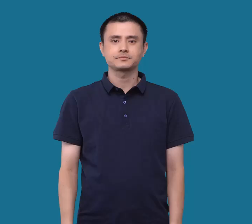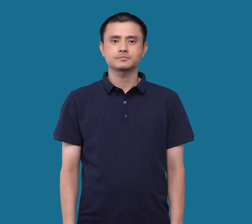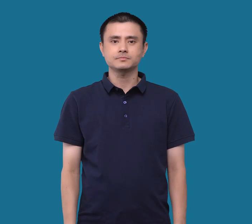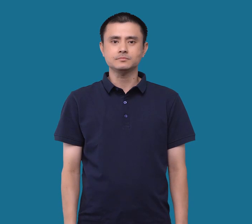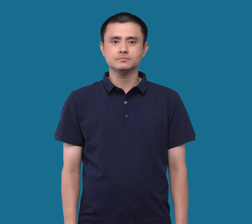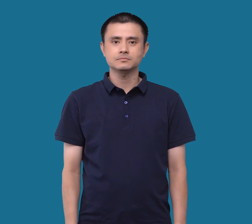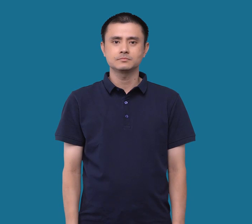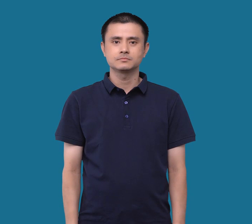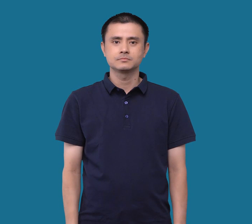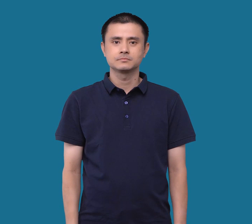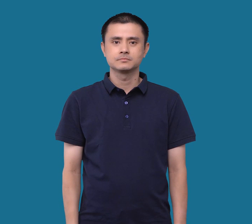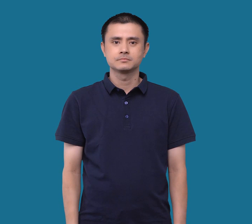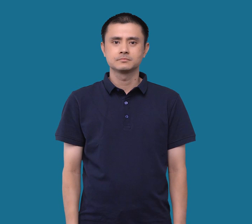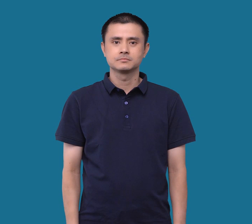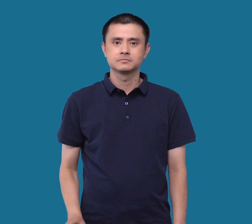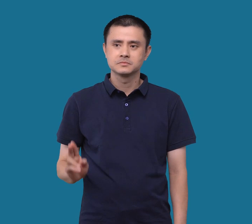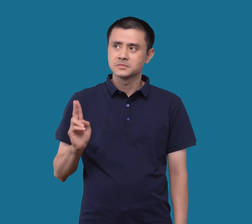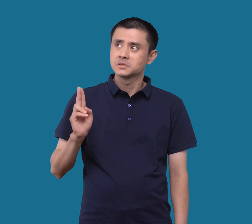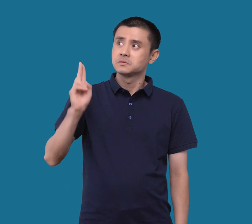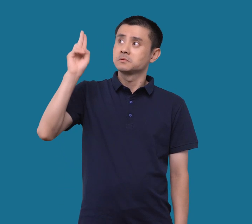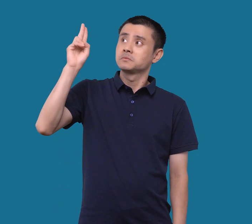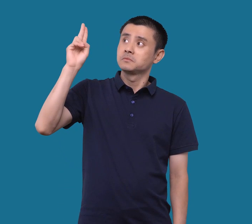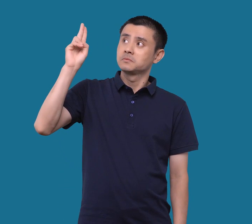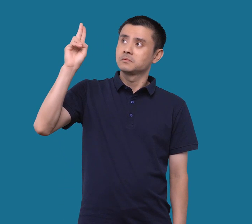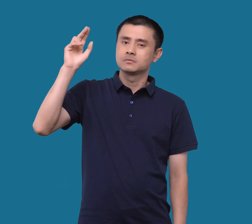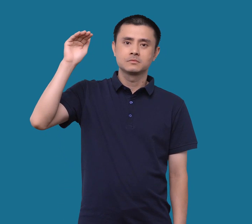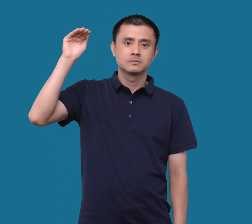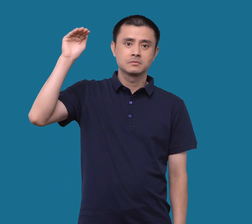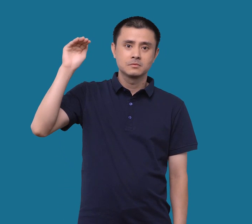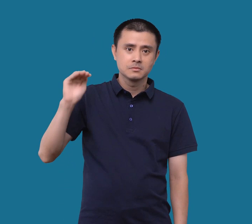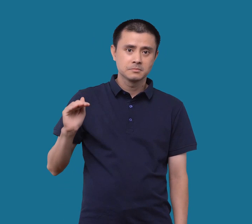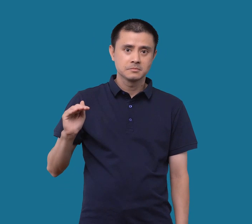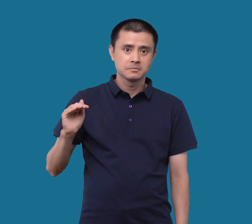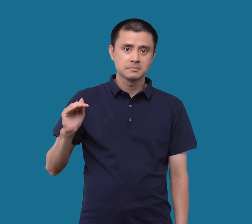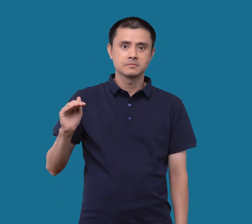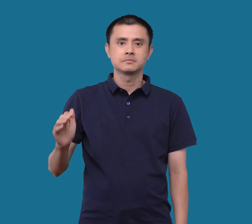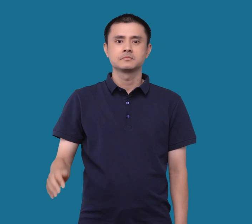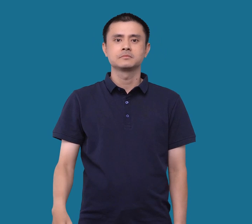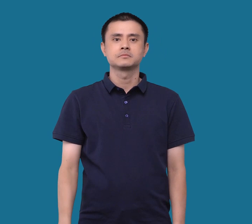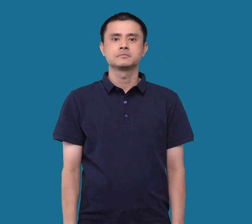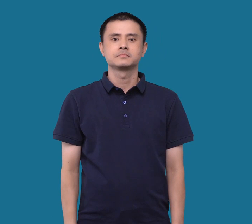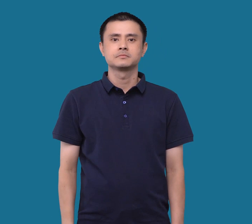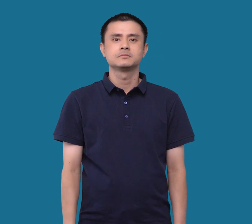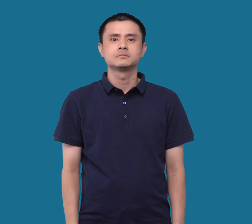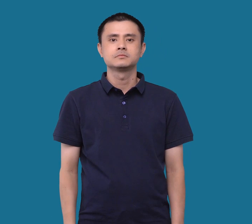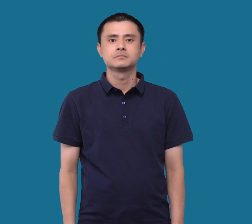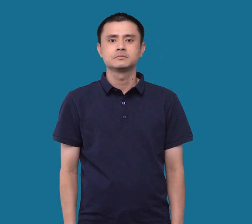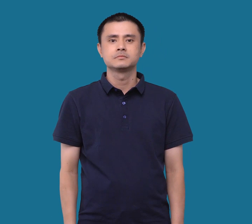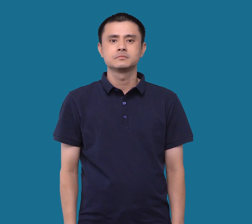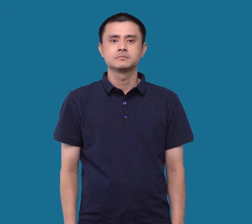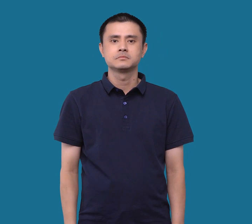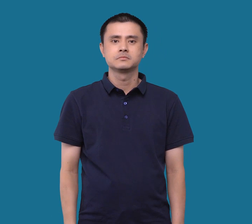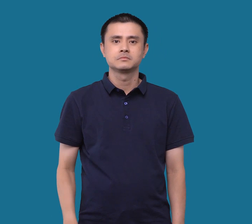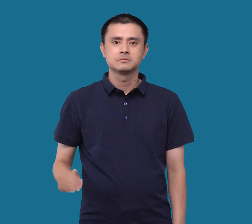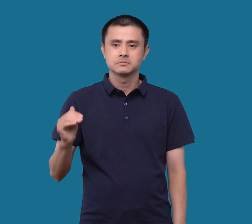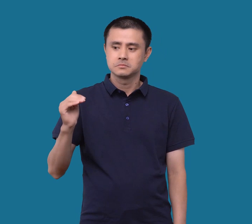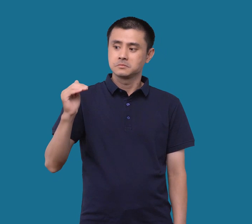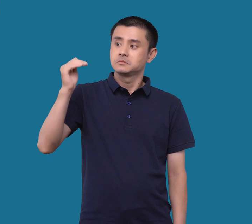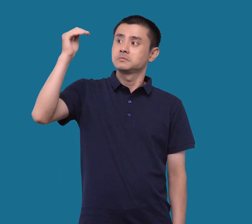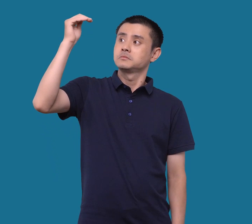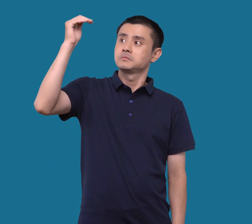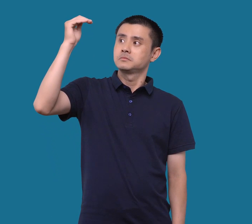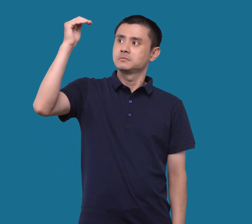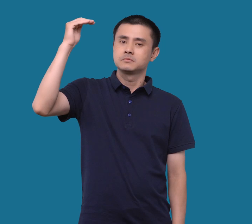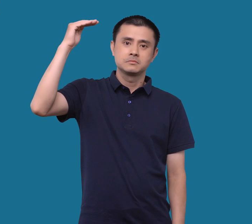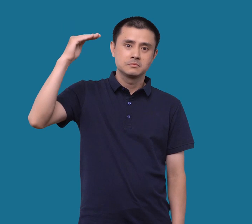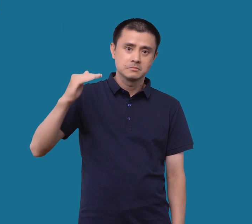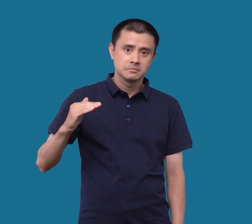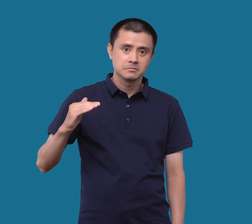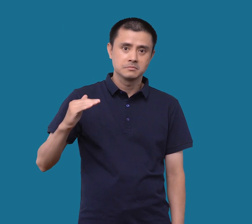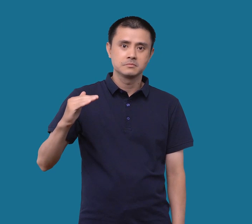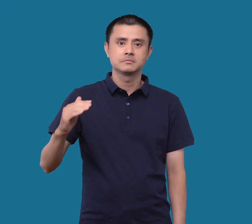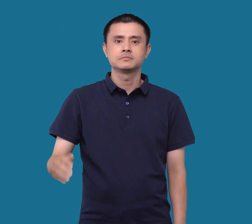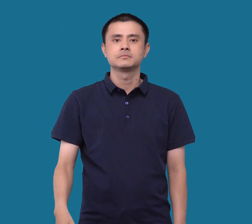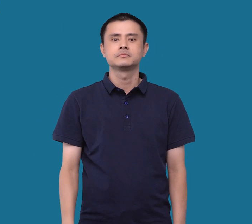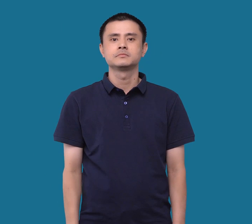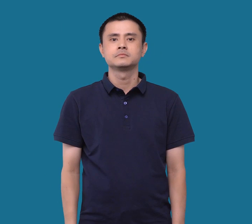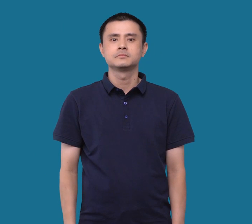cao thấp